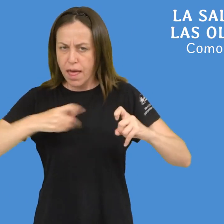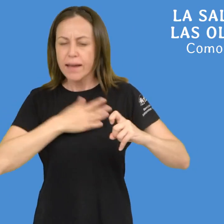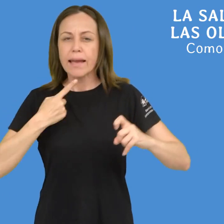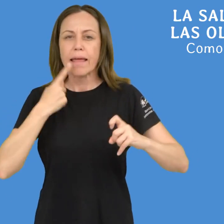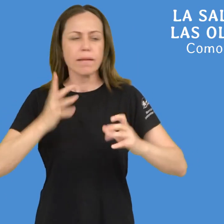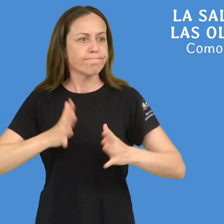querer decir